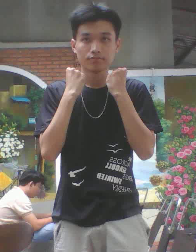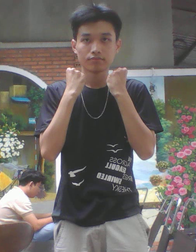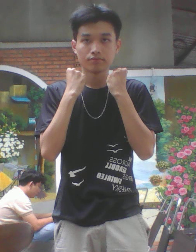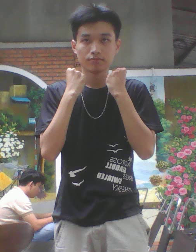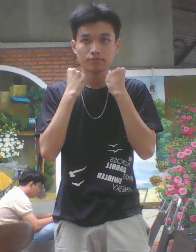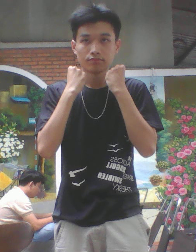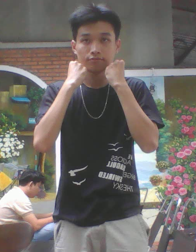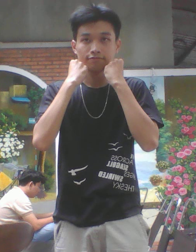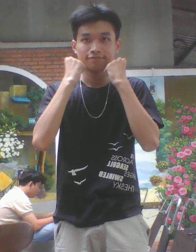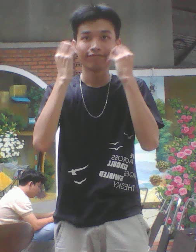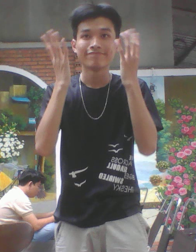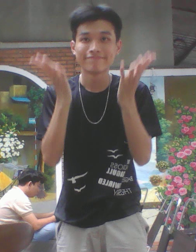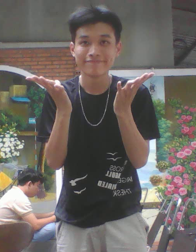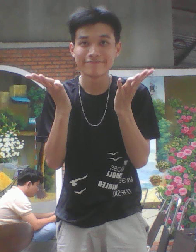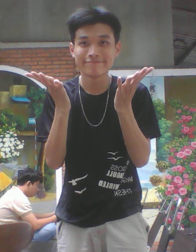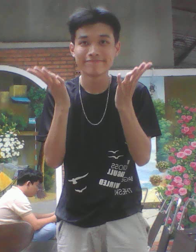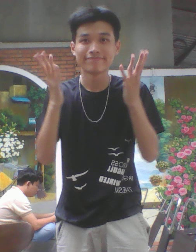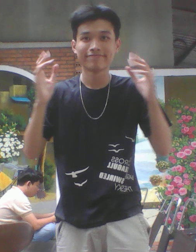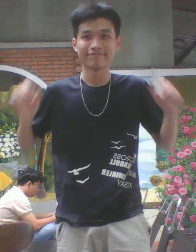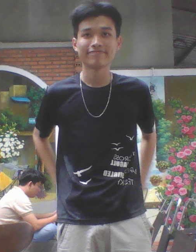cam on